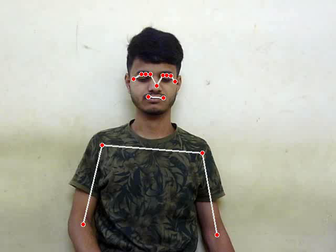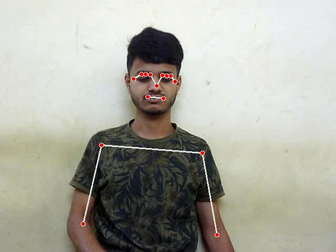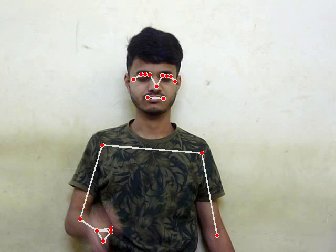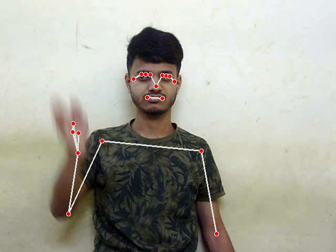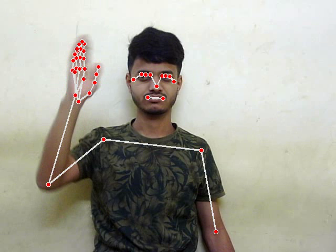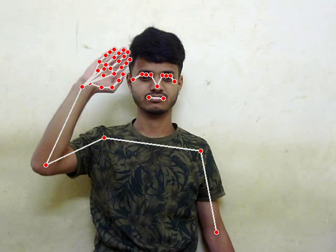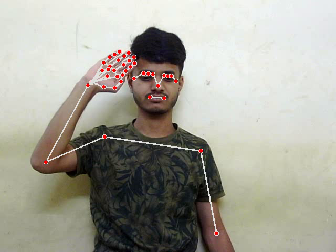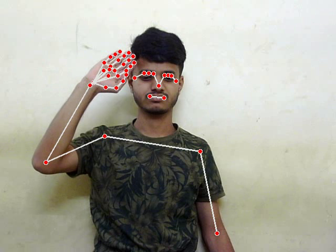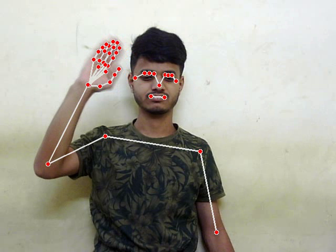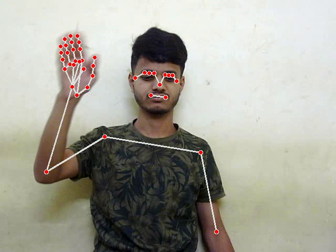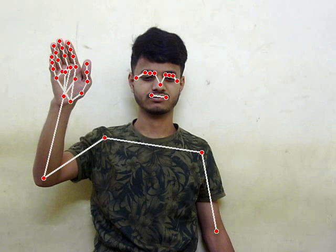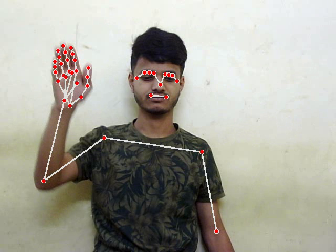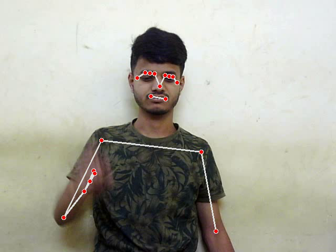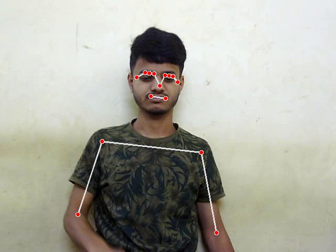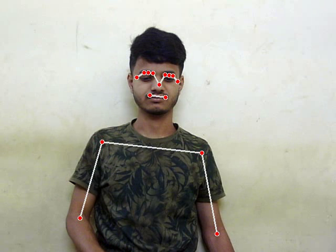hello